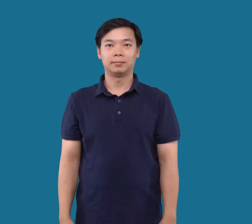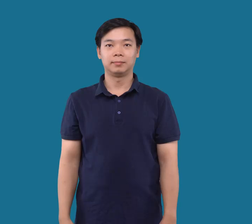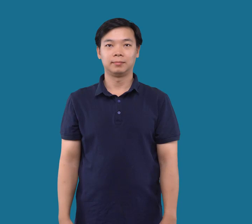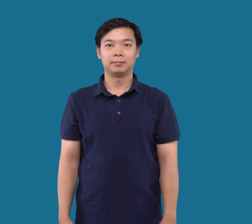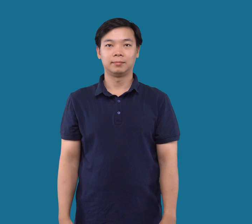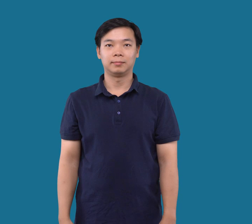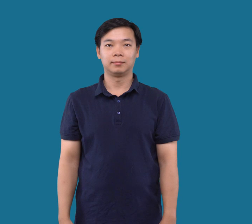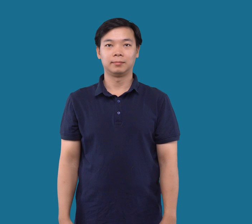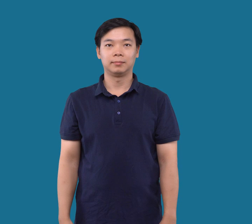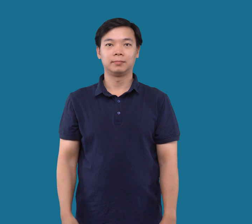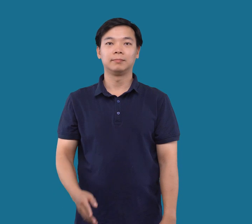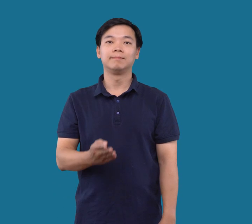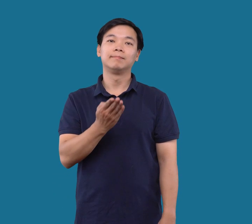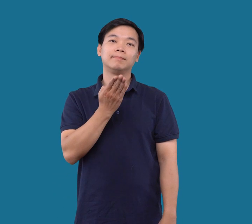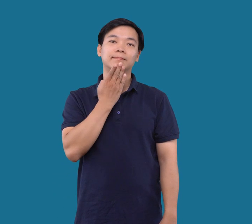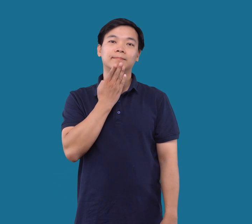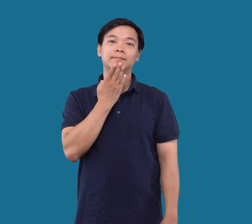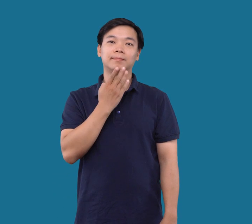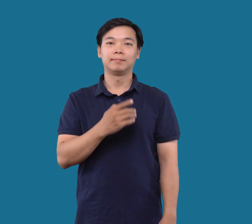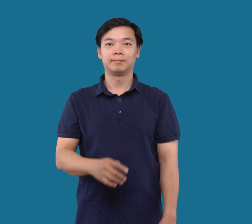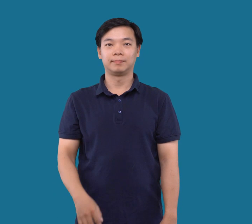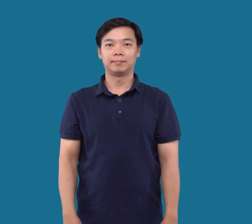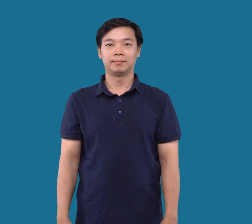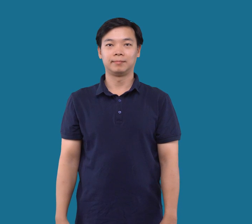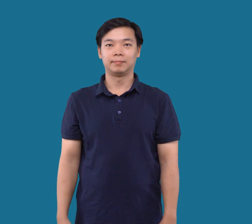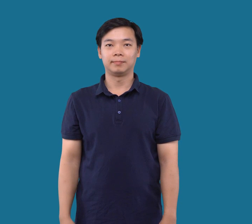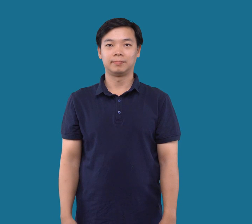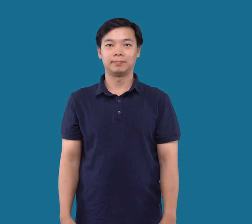cha